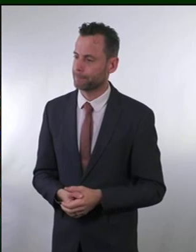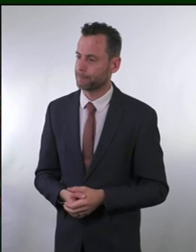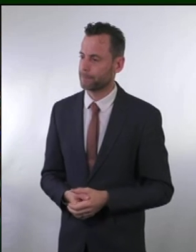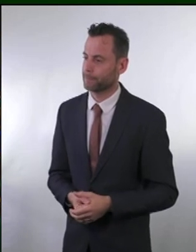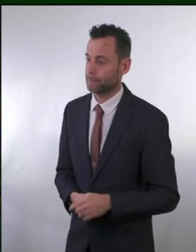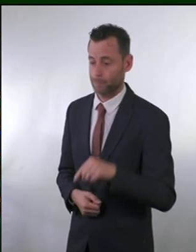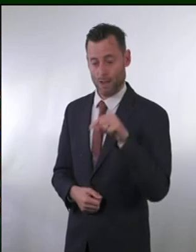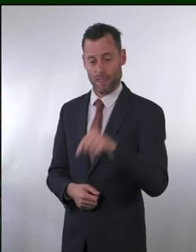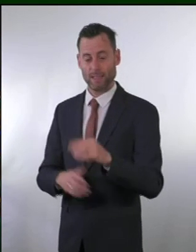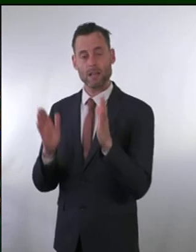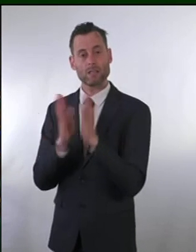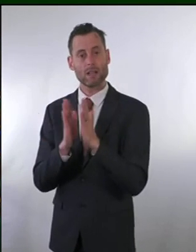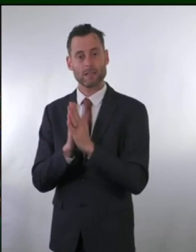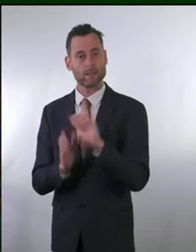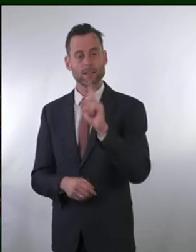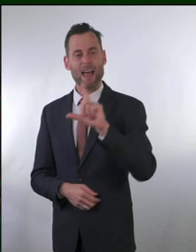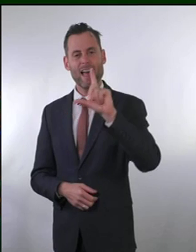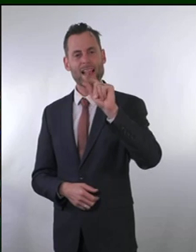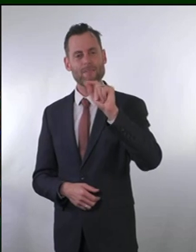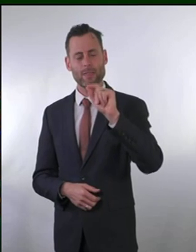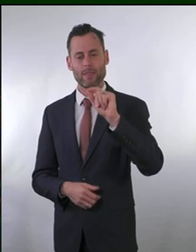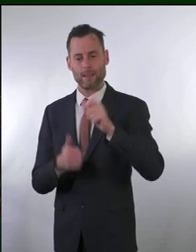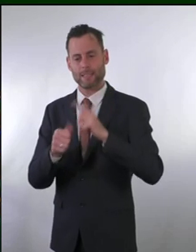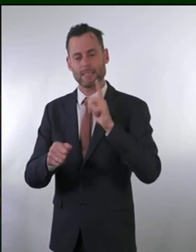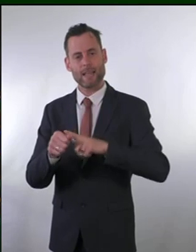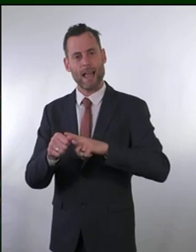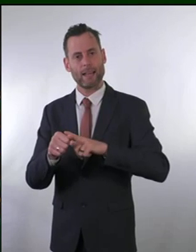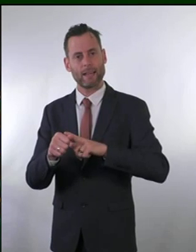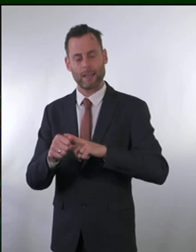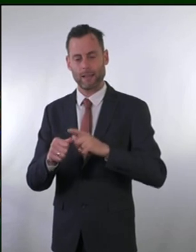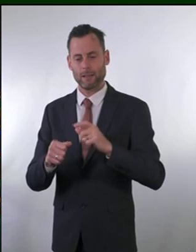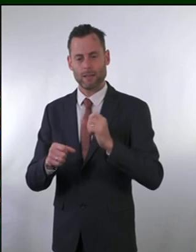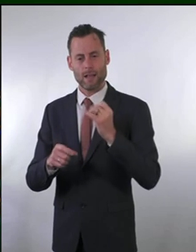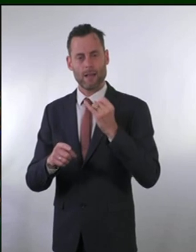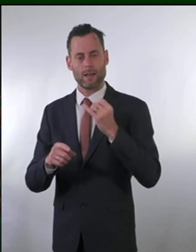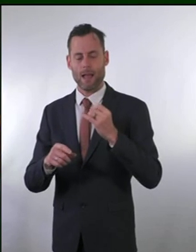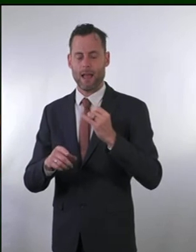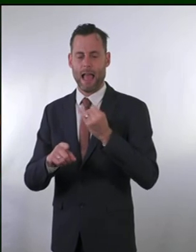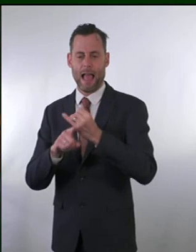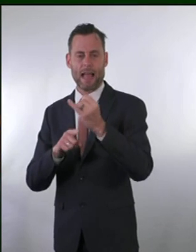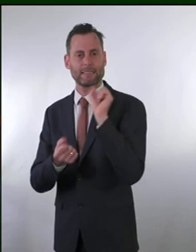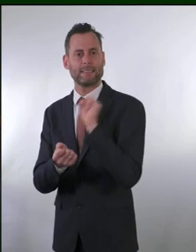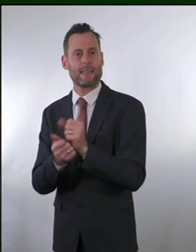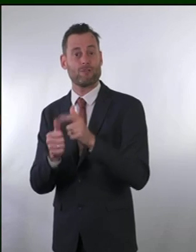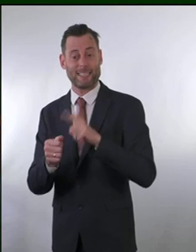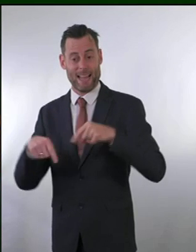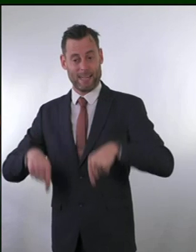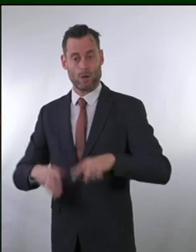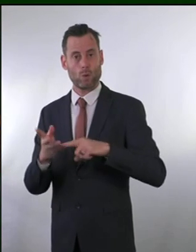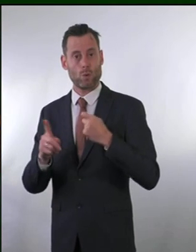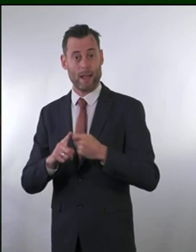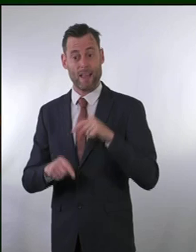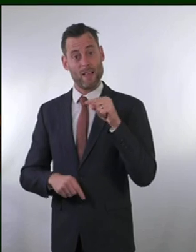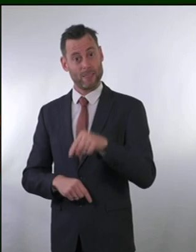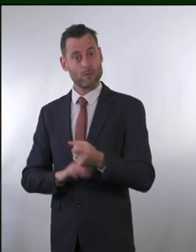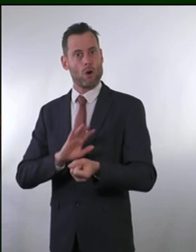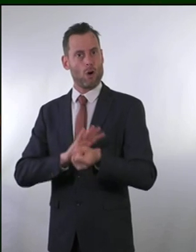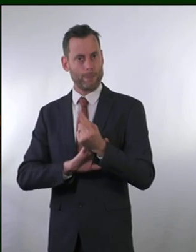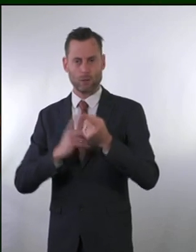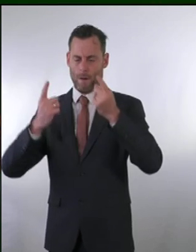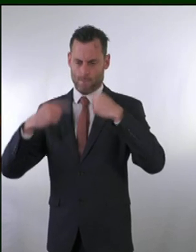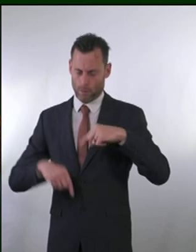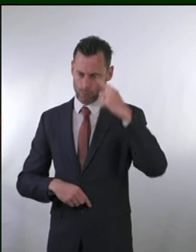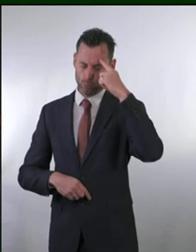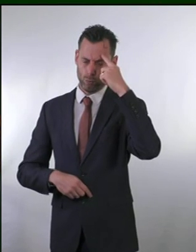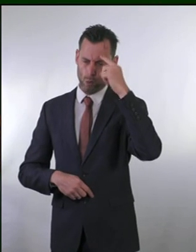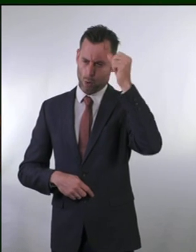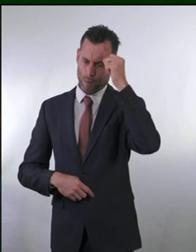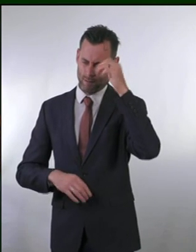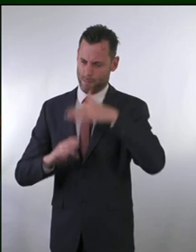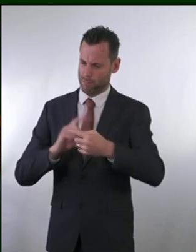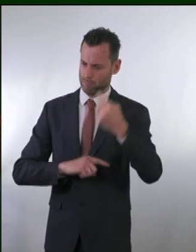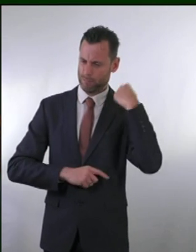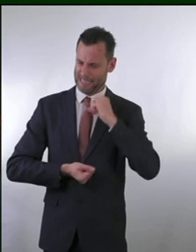This Sunday marks the 11th Anti-Slavery Day for the United Kingdom, an opportunity for all of us to raise awareness of the heinous crime of modern slavery.